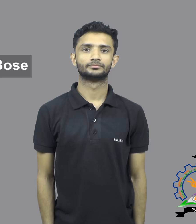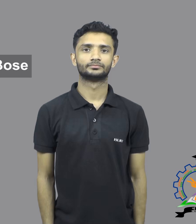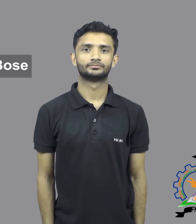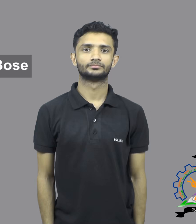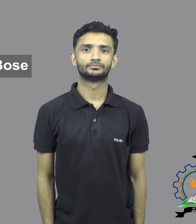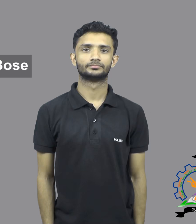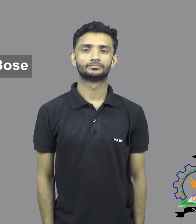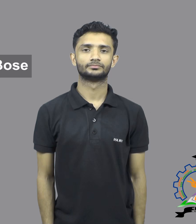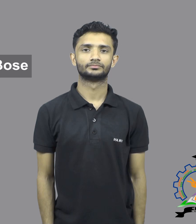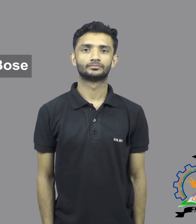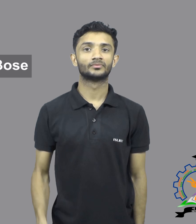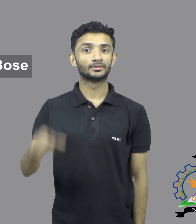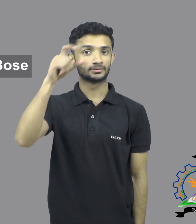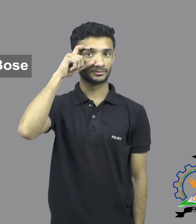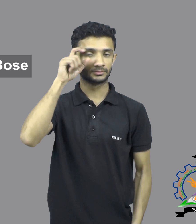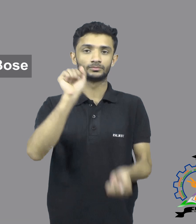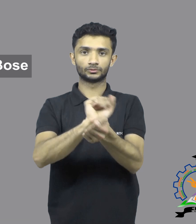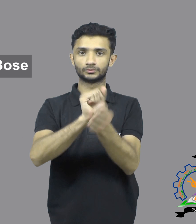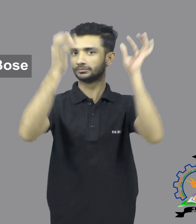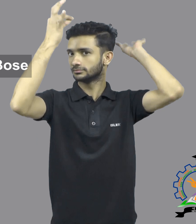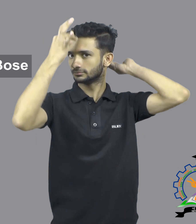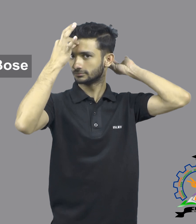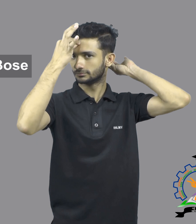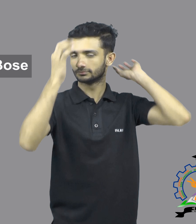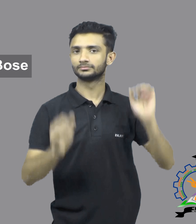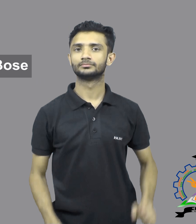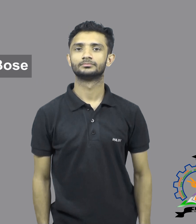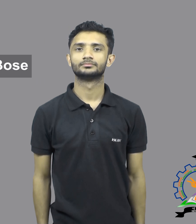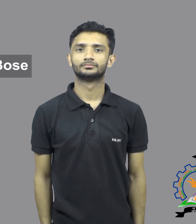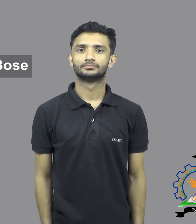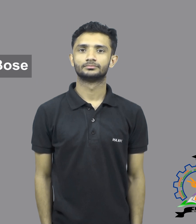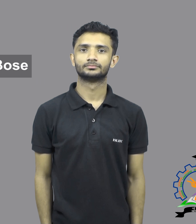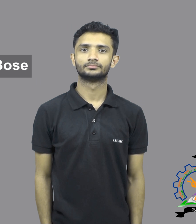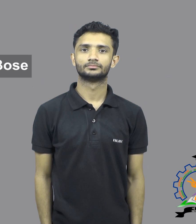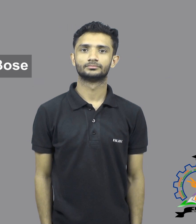Netaji Subhas Chandra Bose